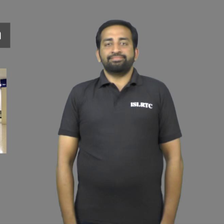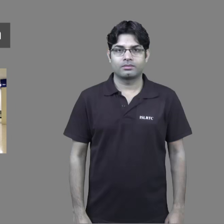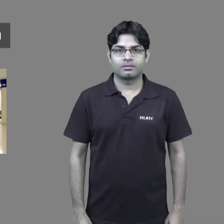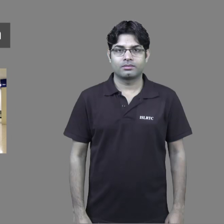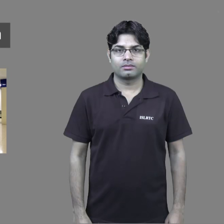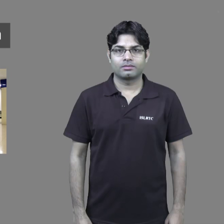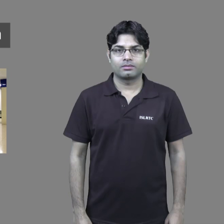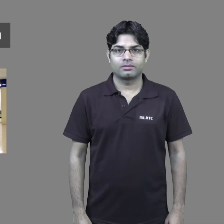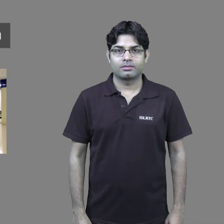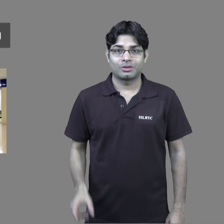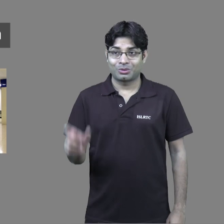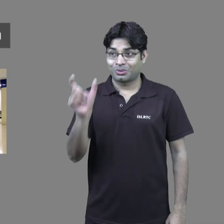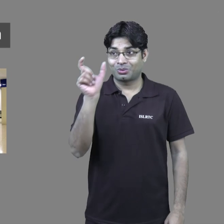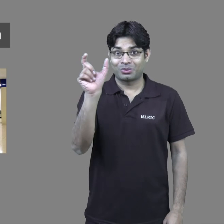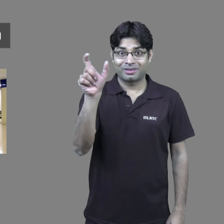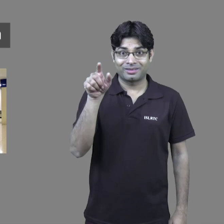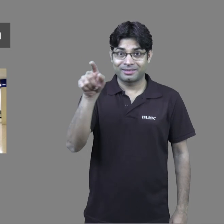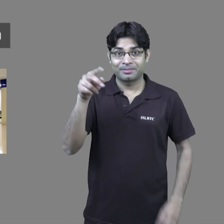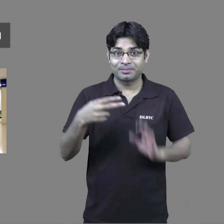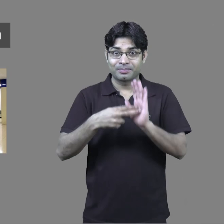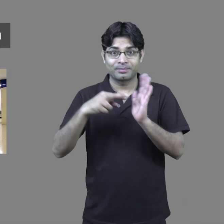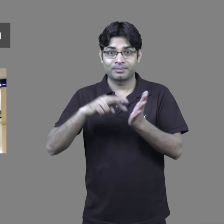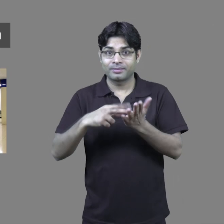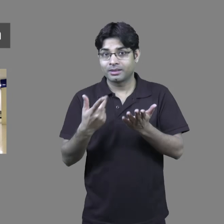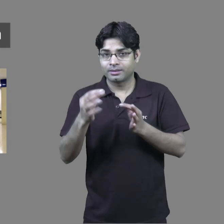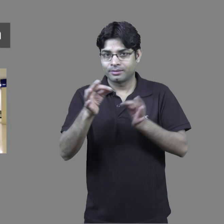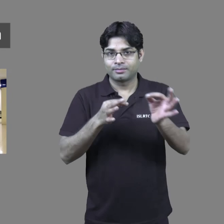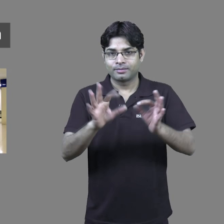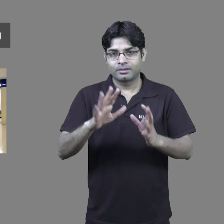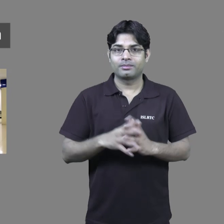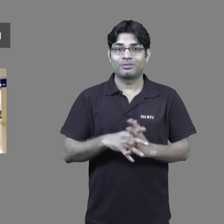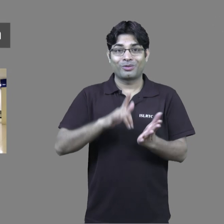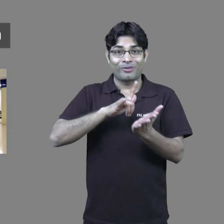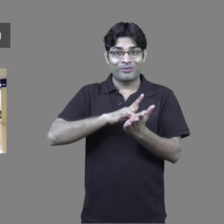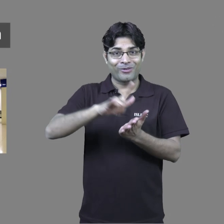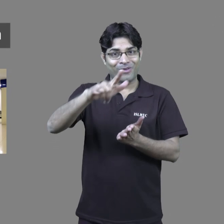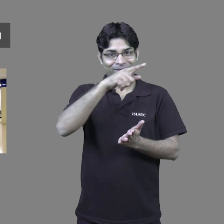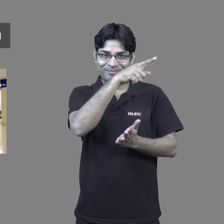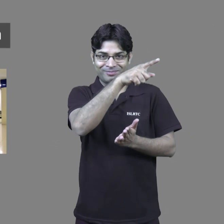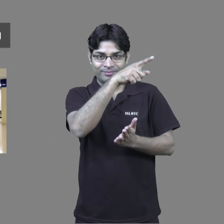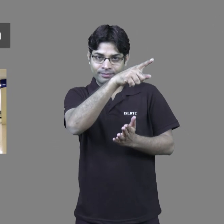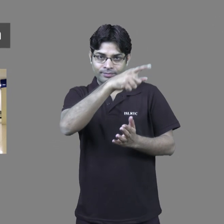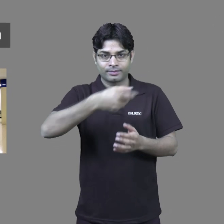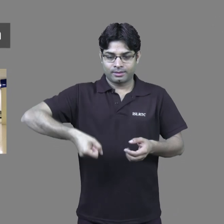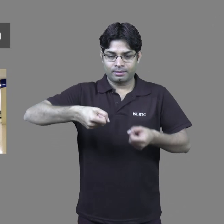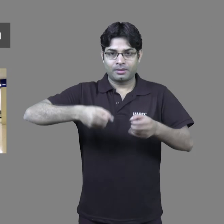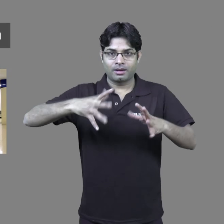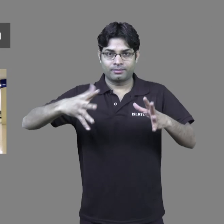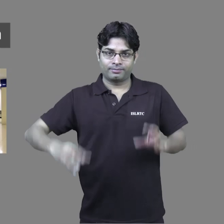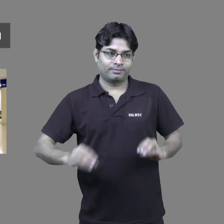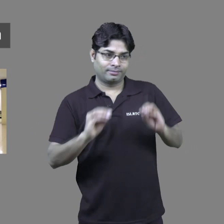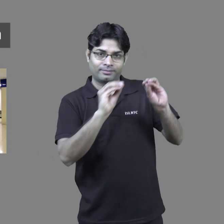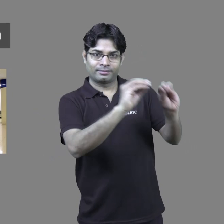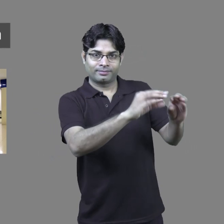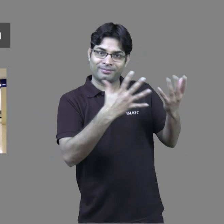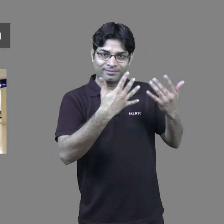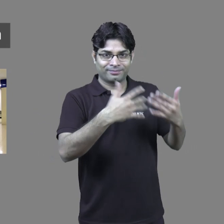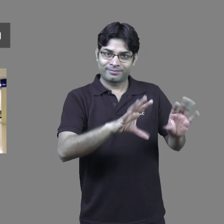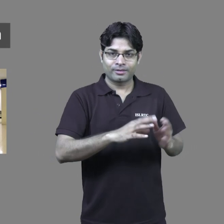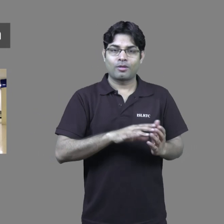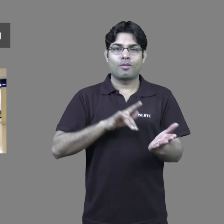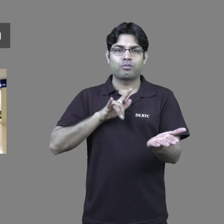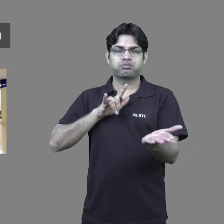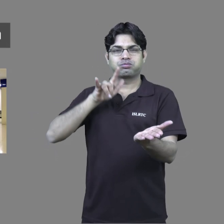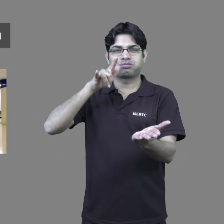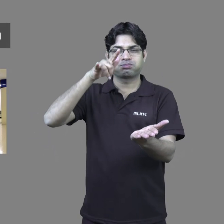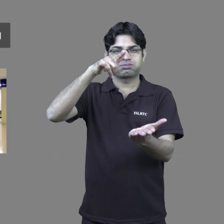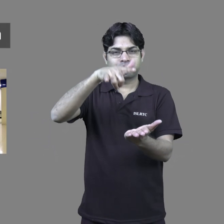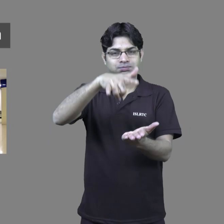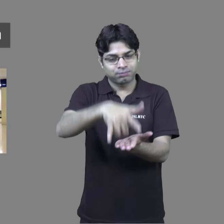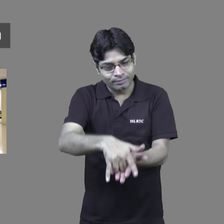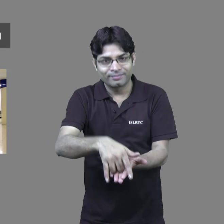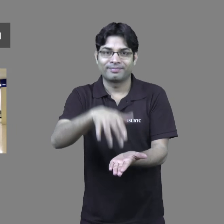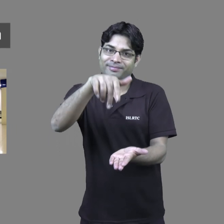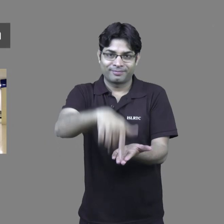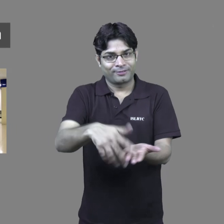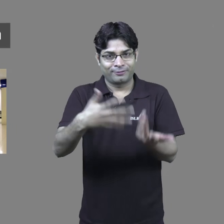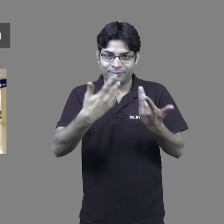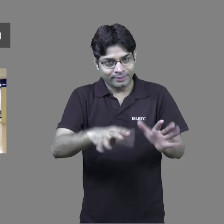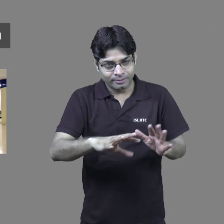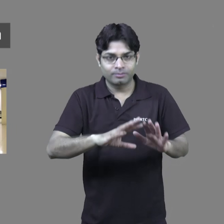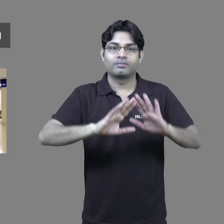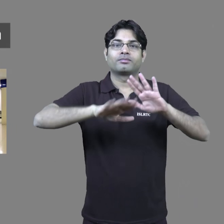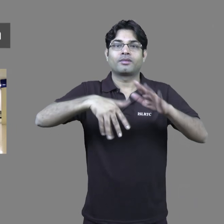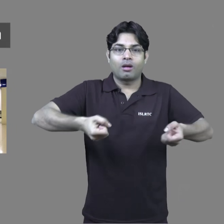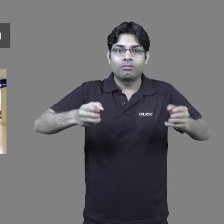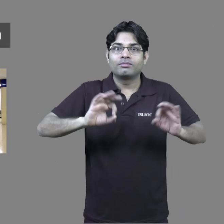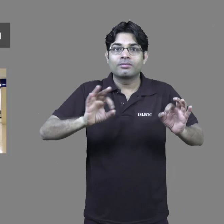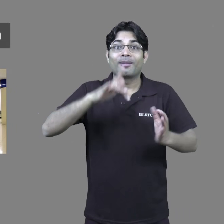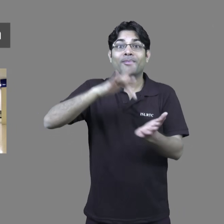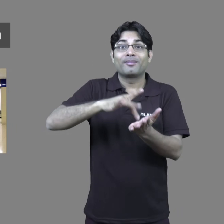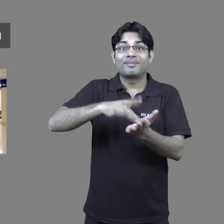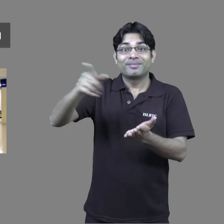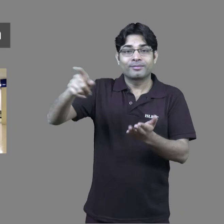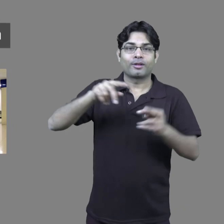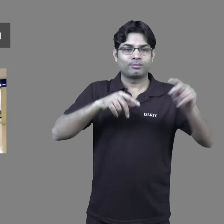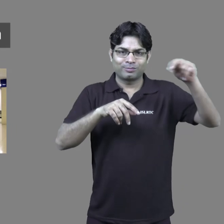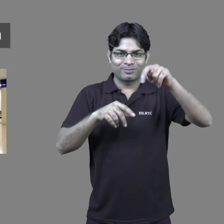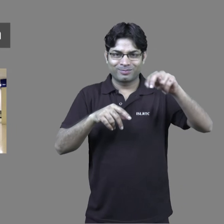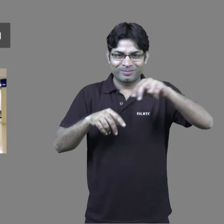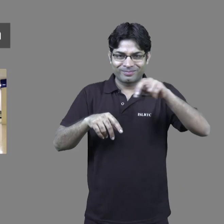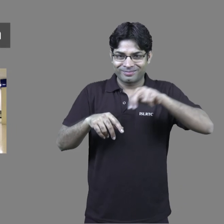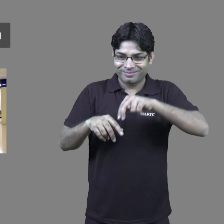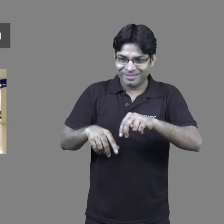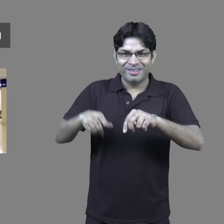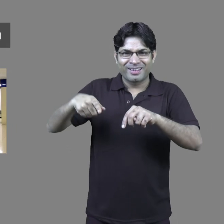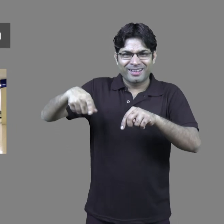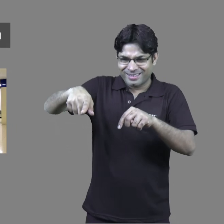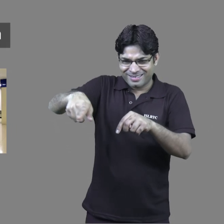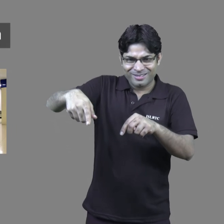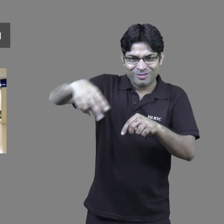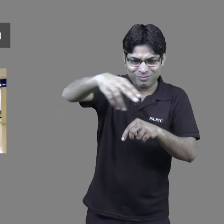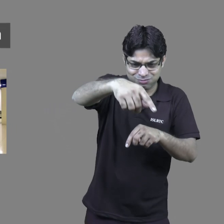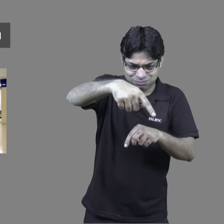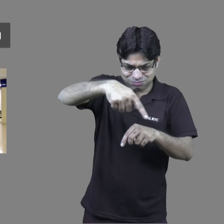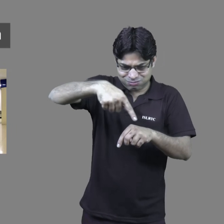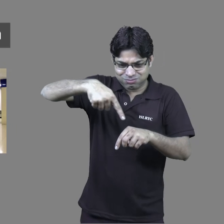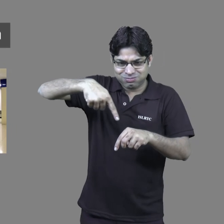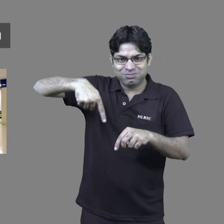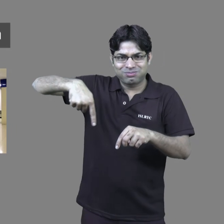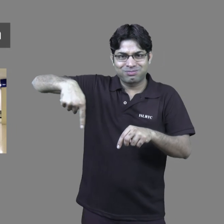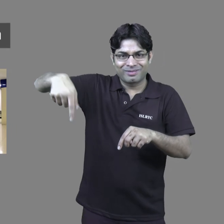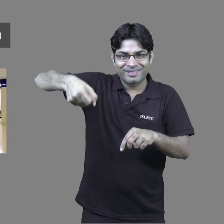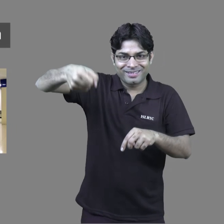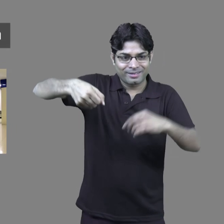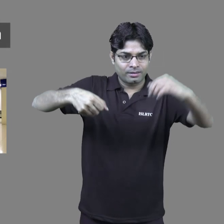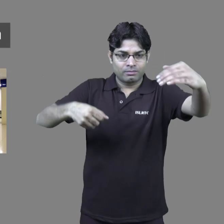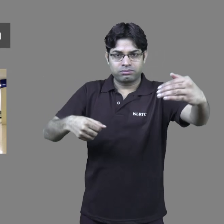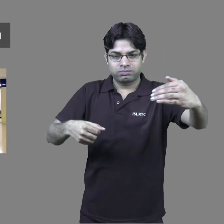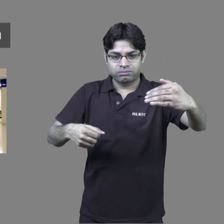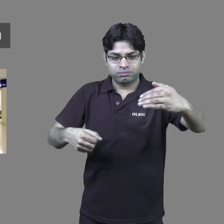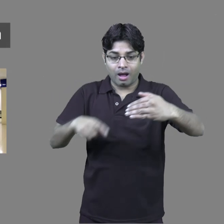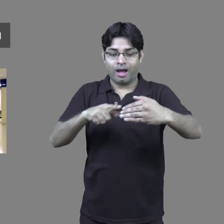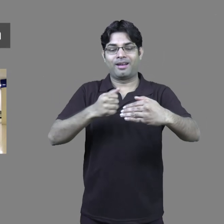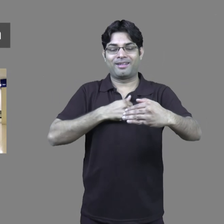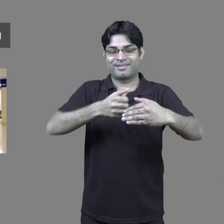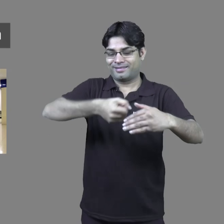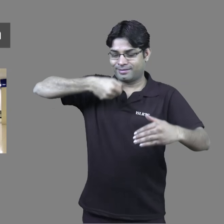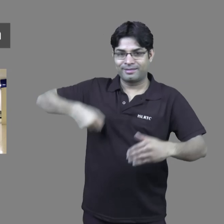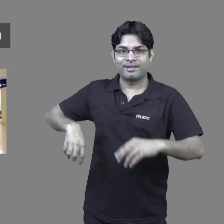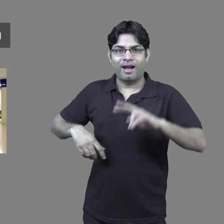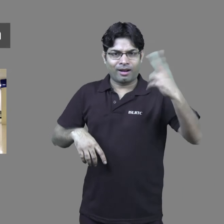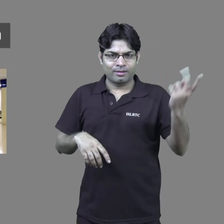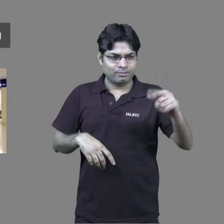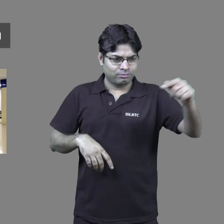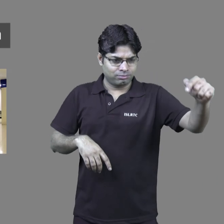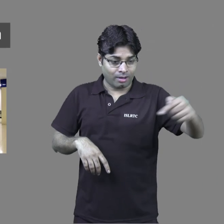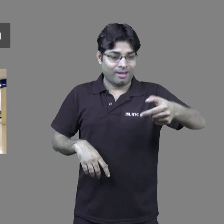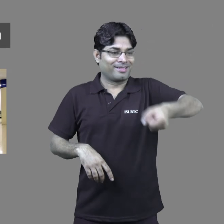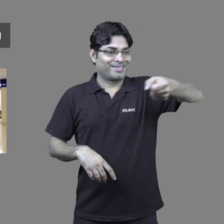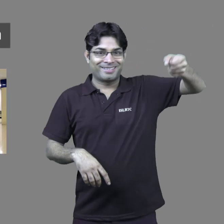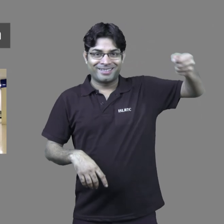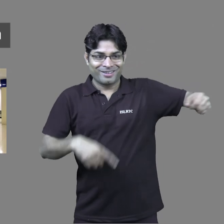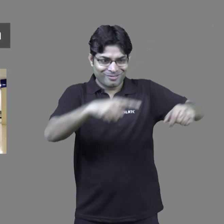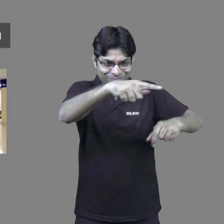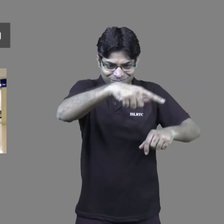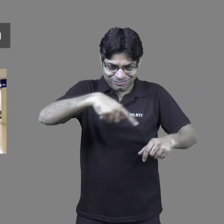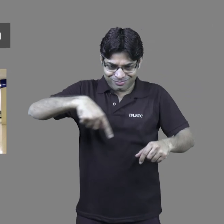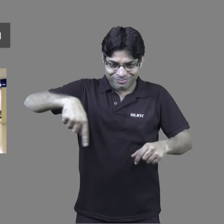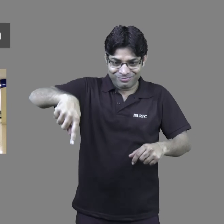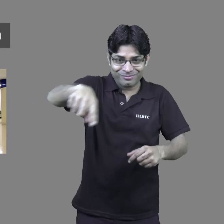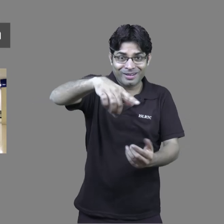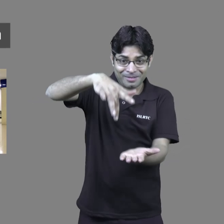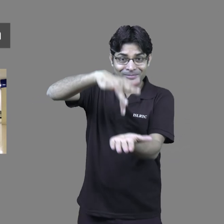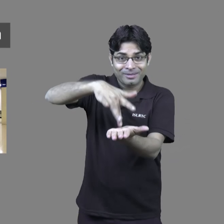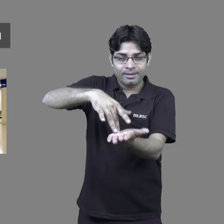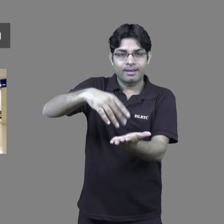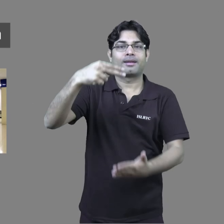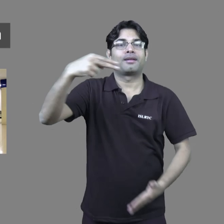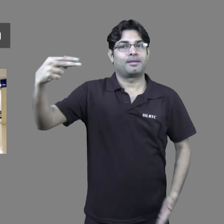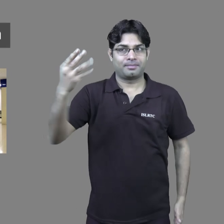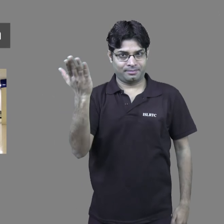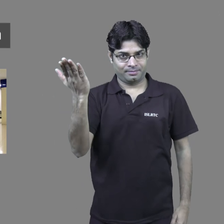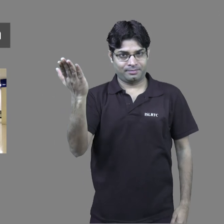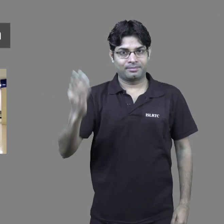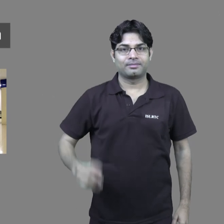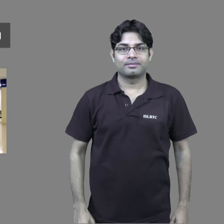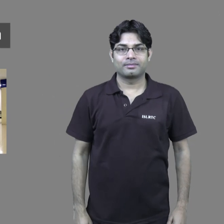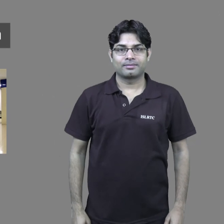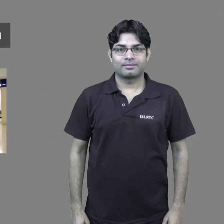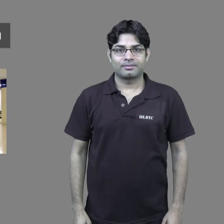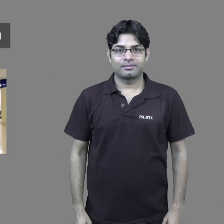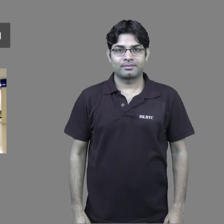Baggage Reclaim